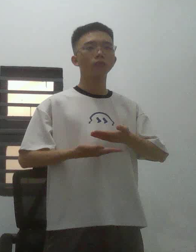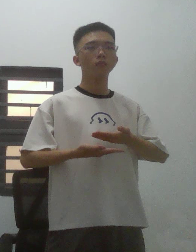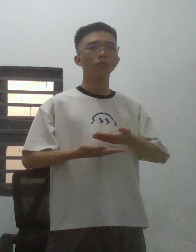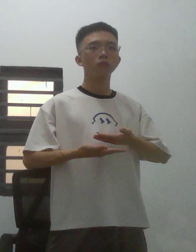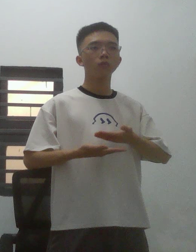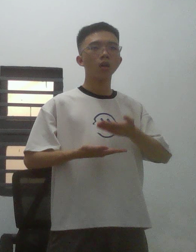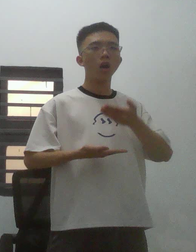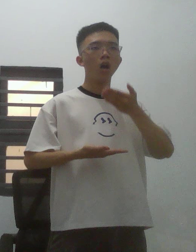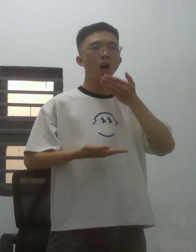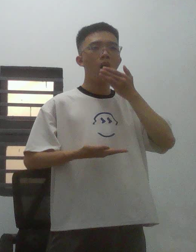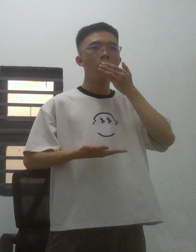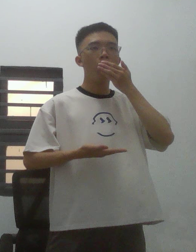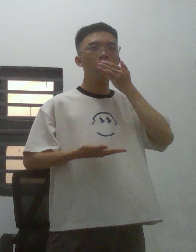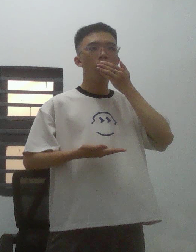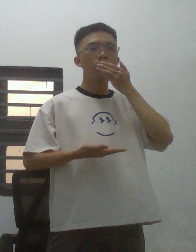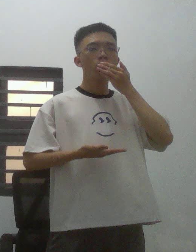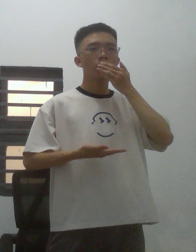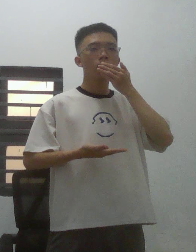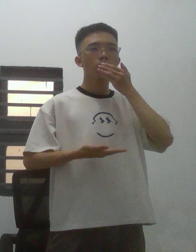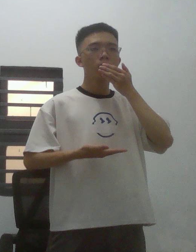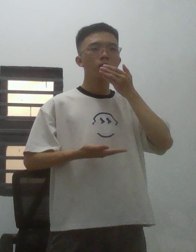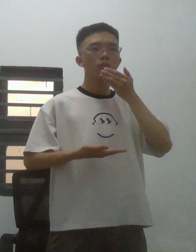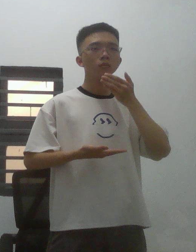sup